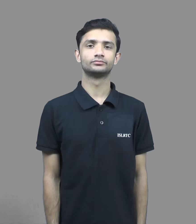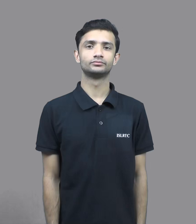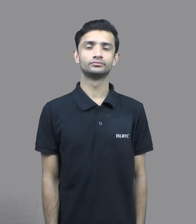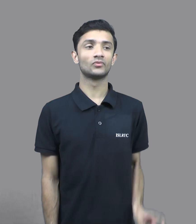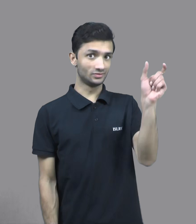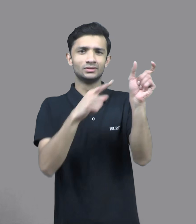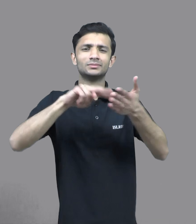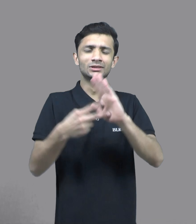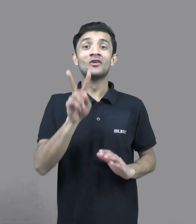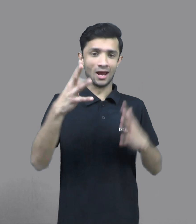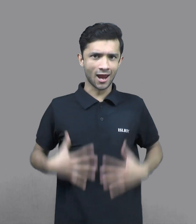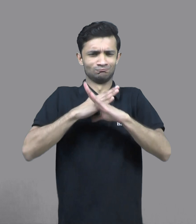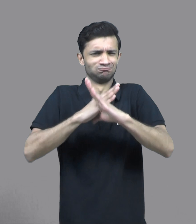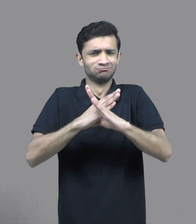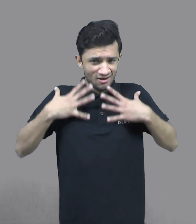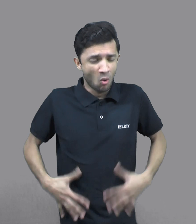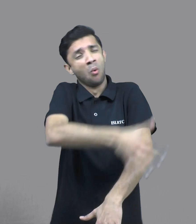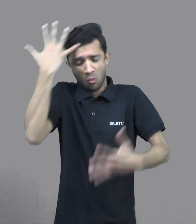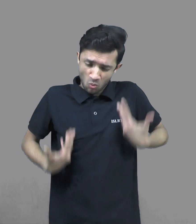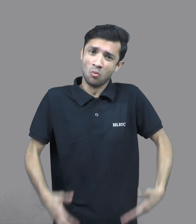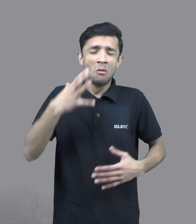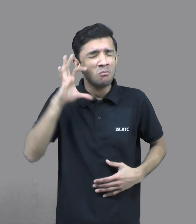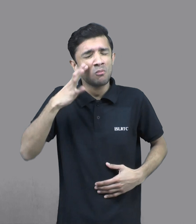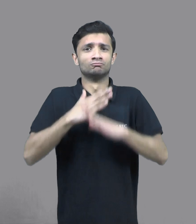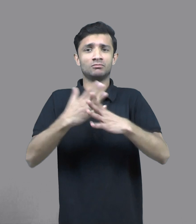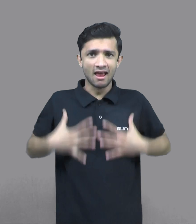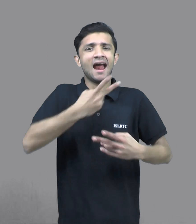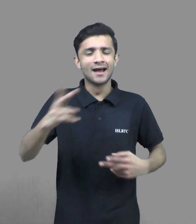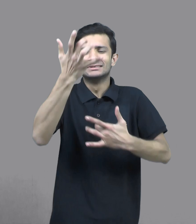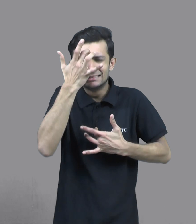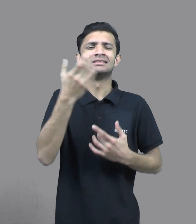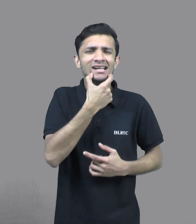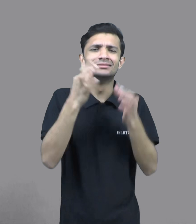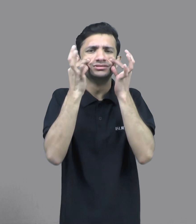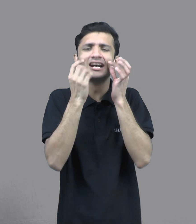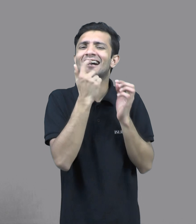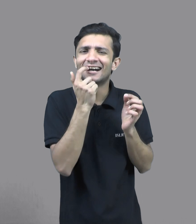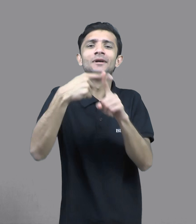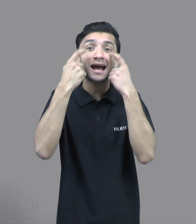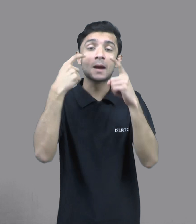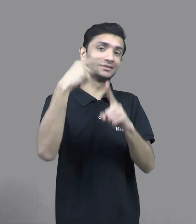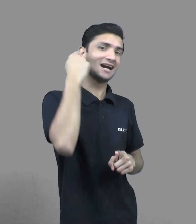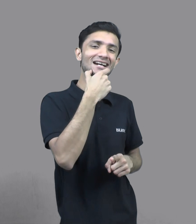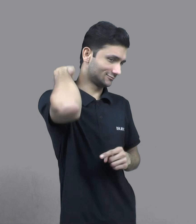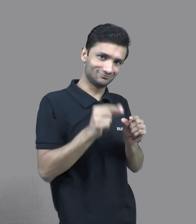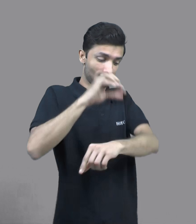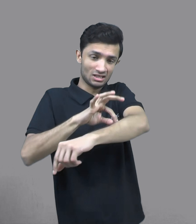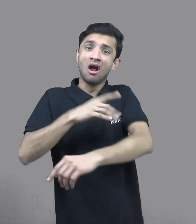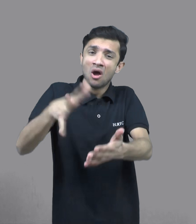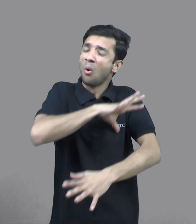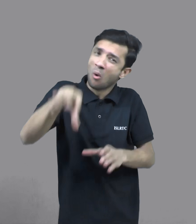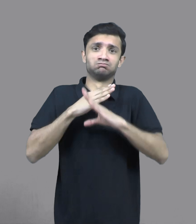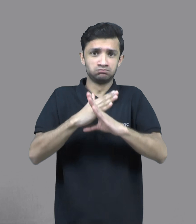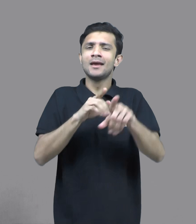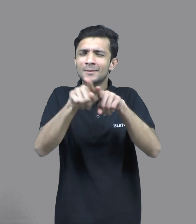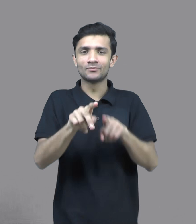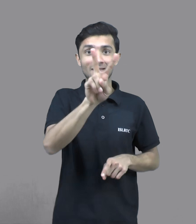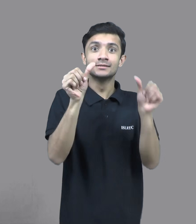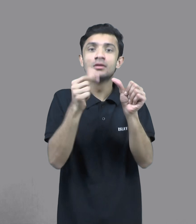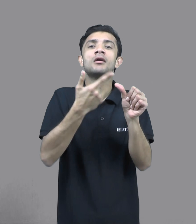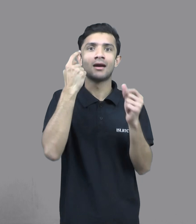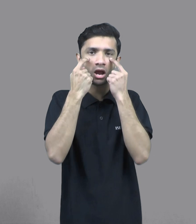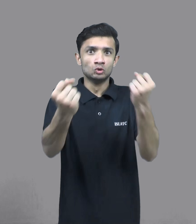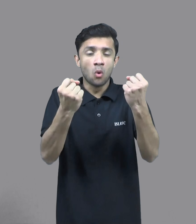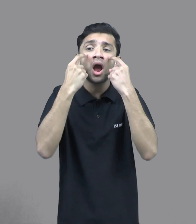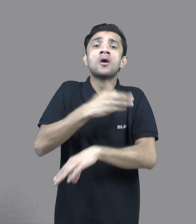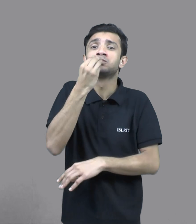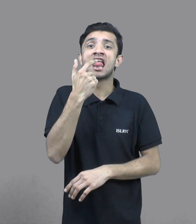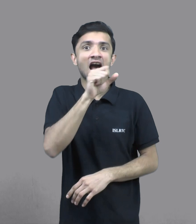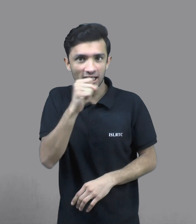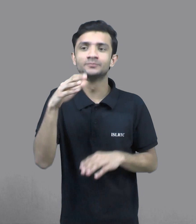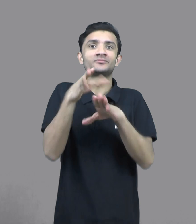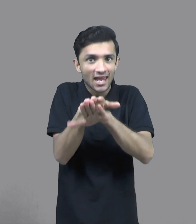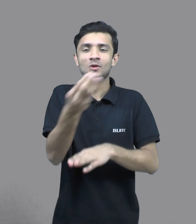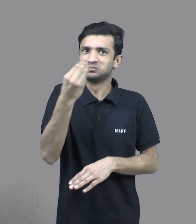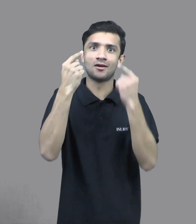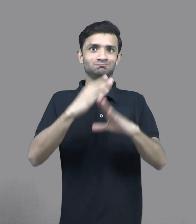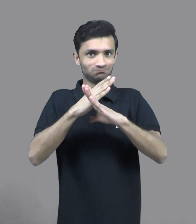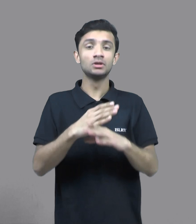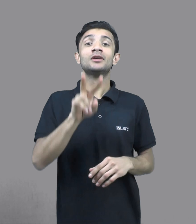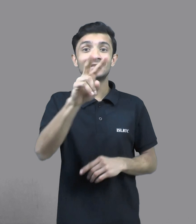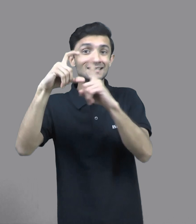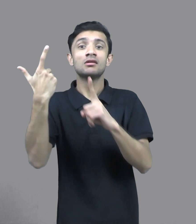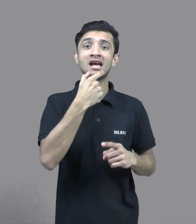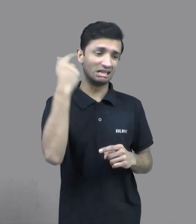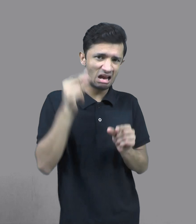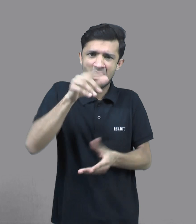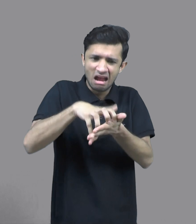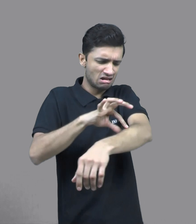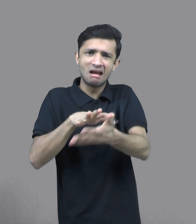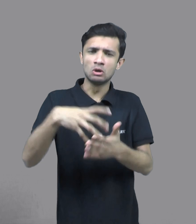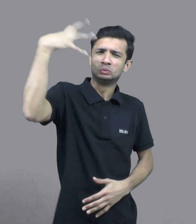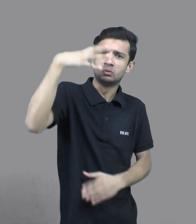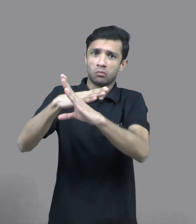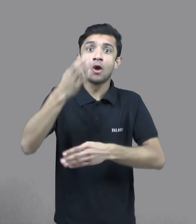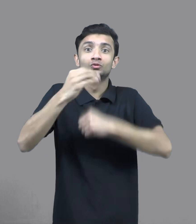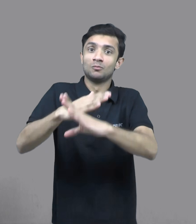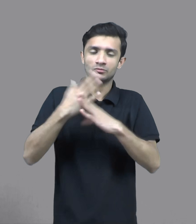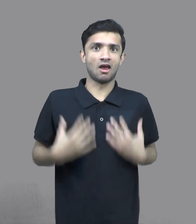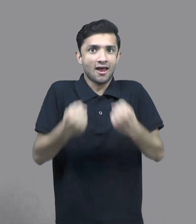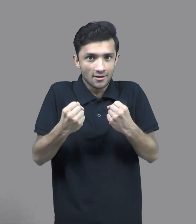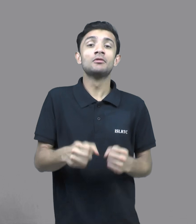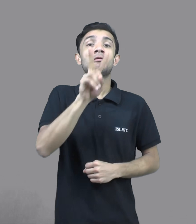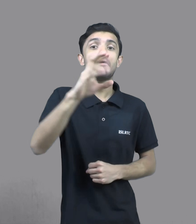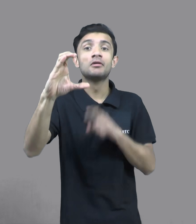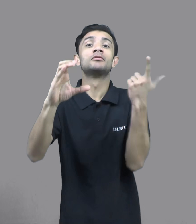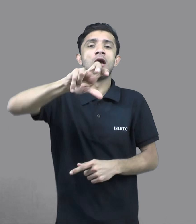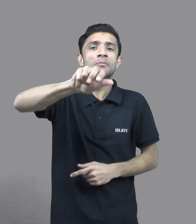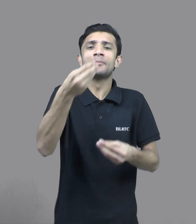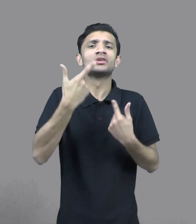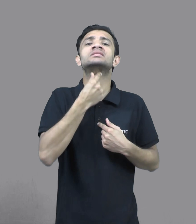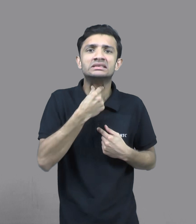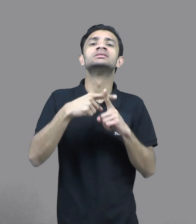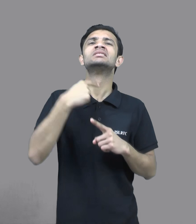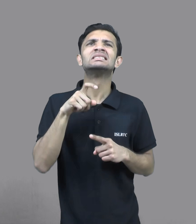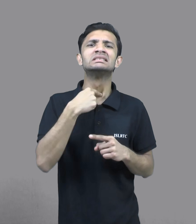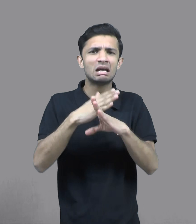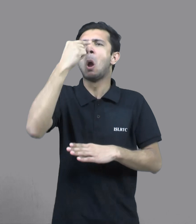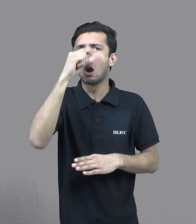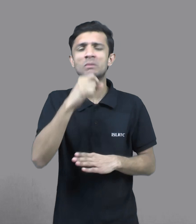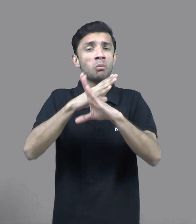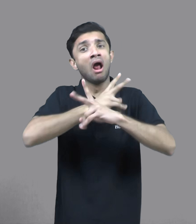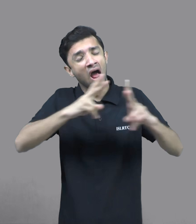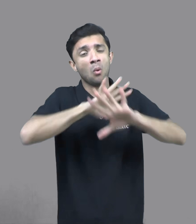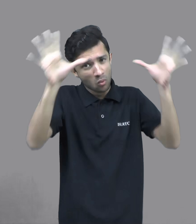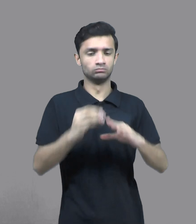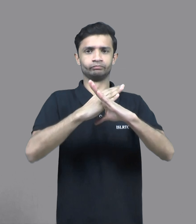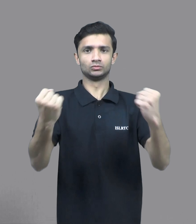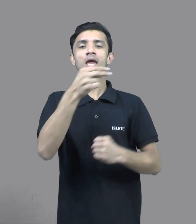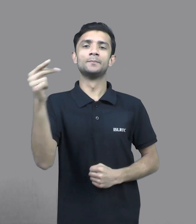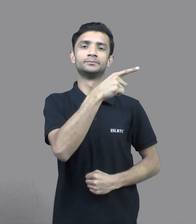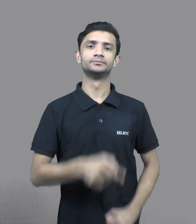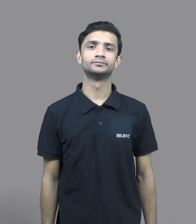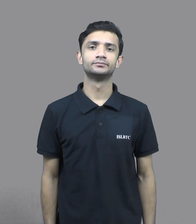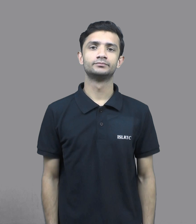Vitamins